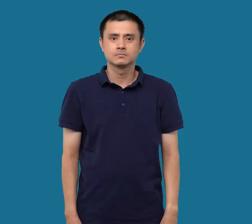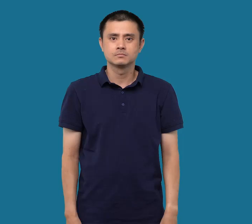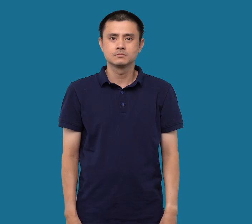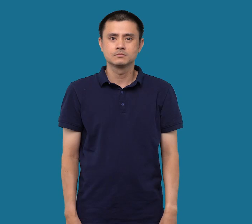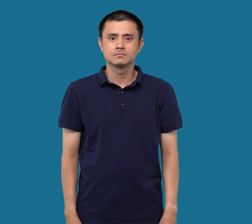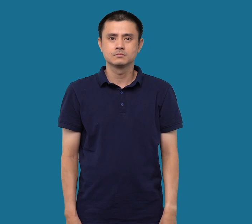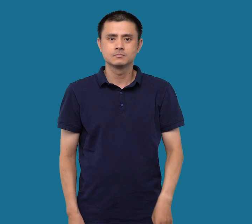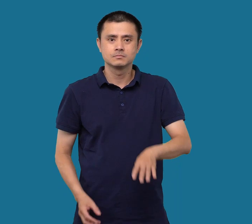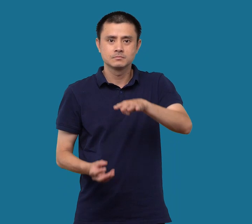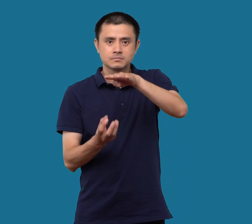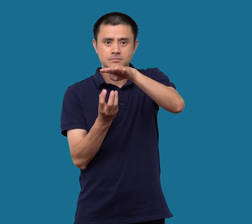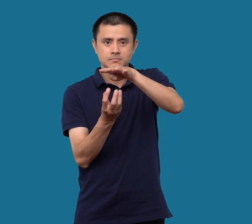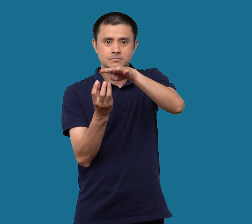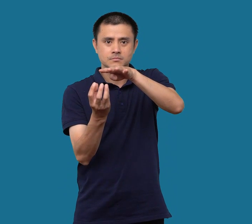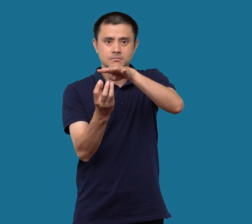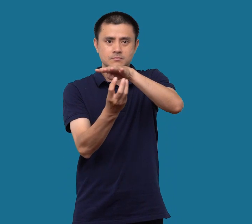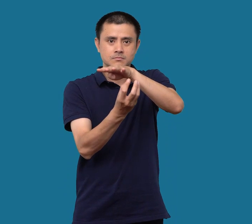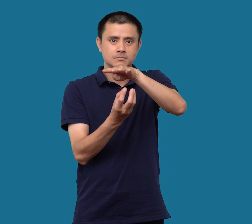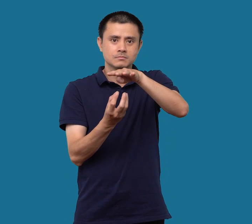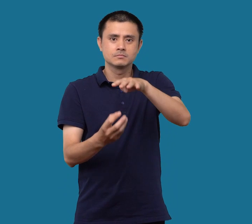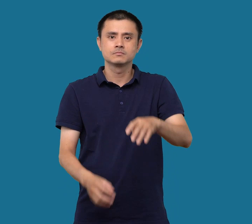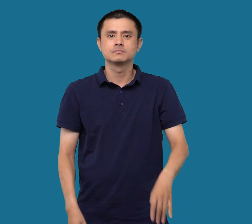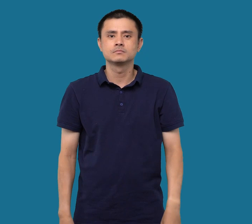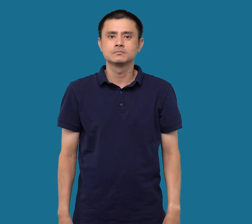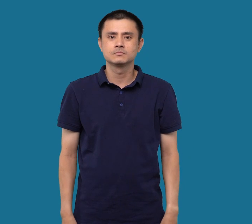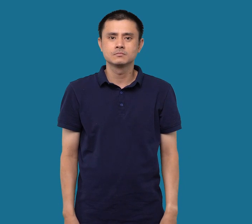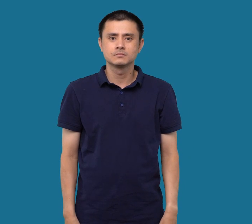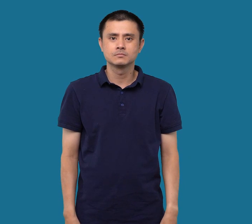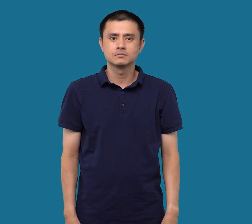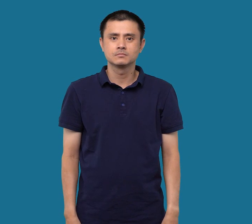giàn nho